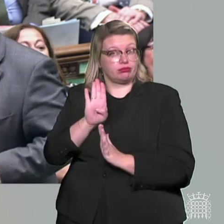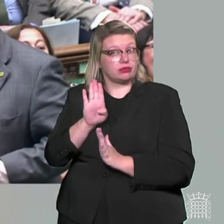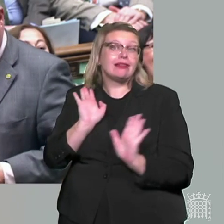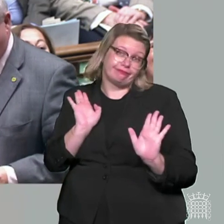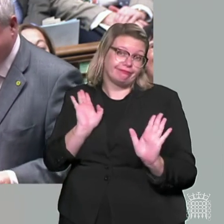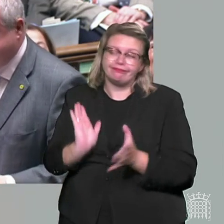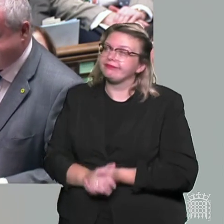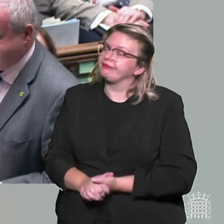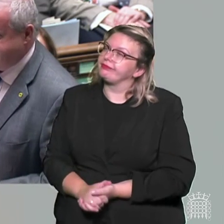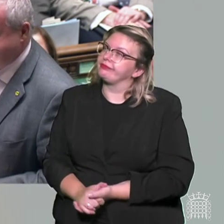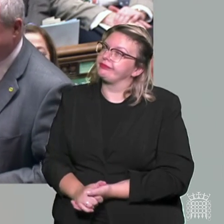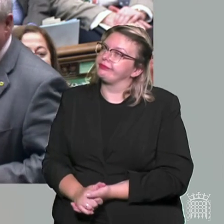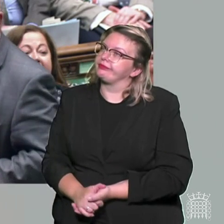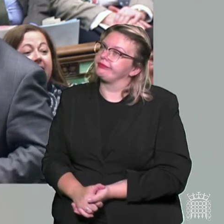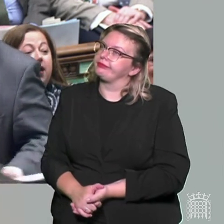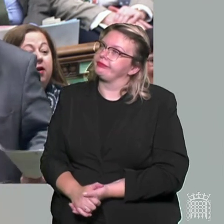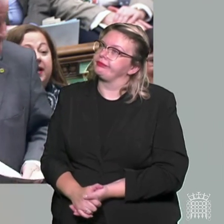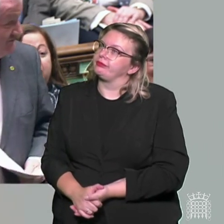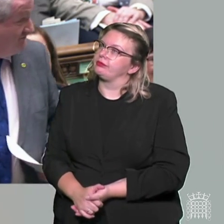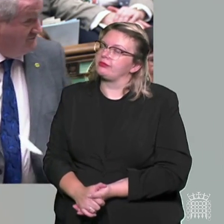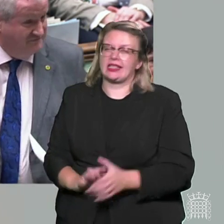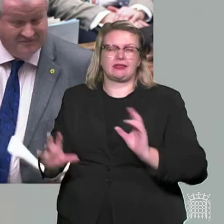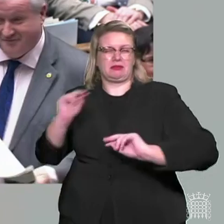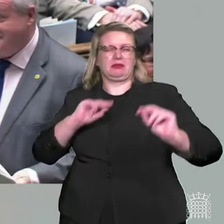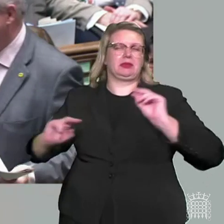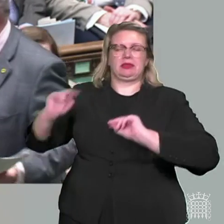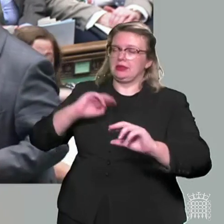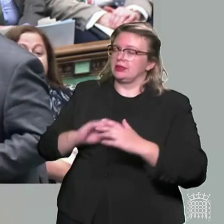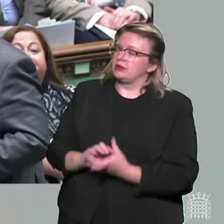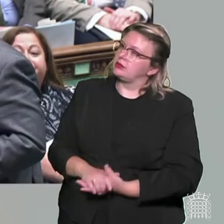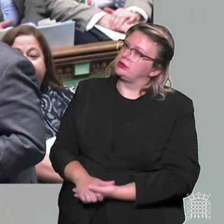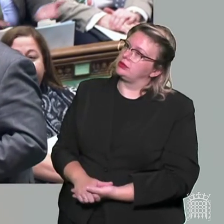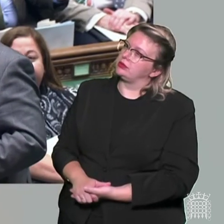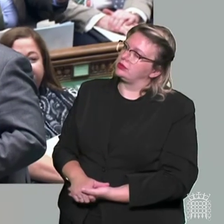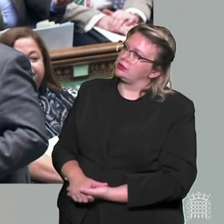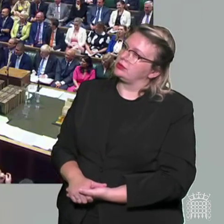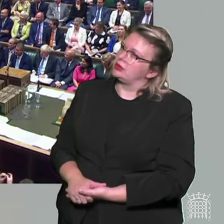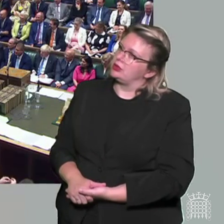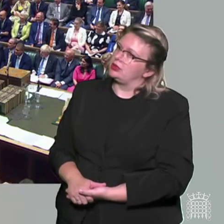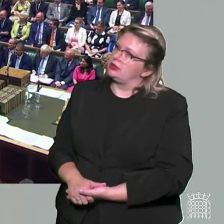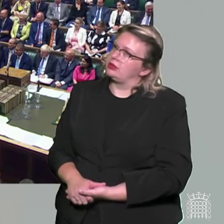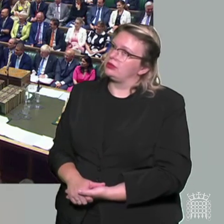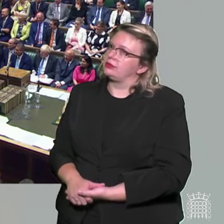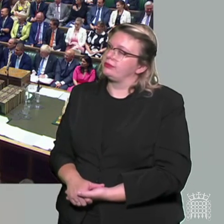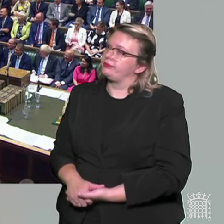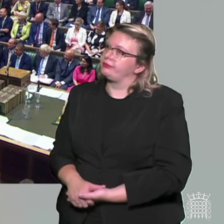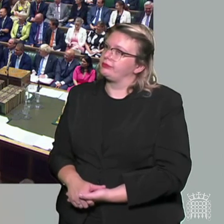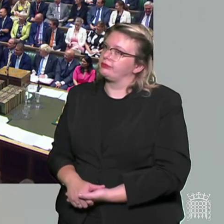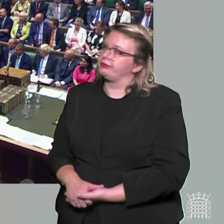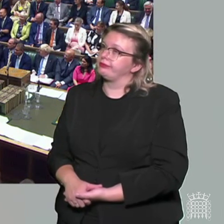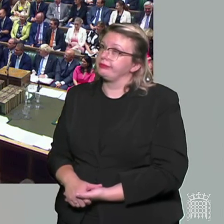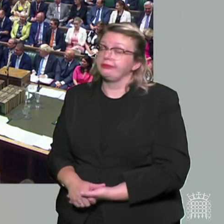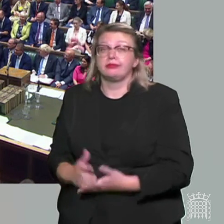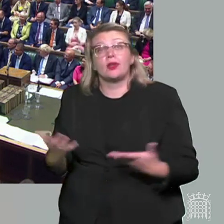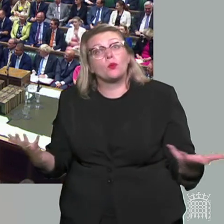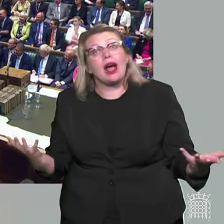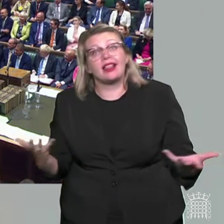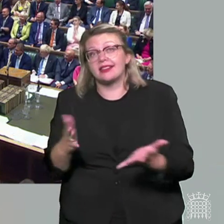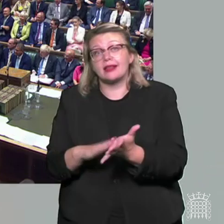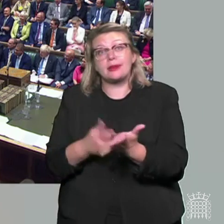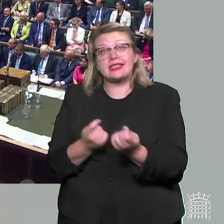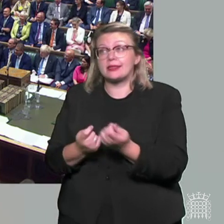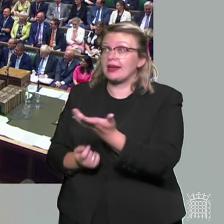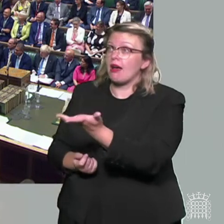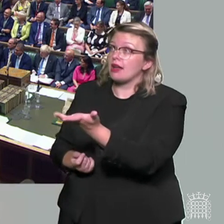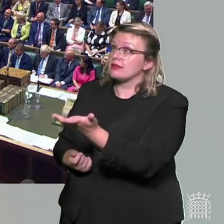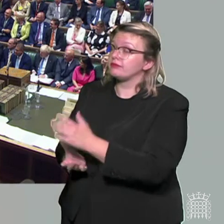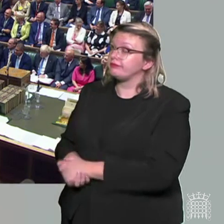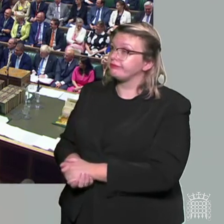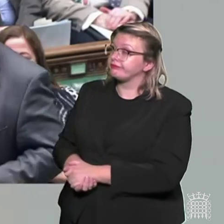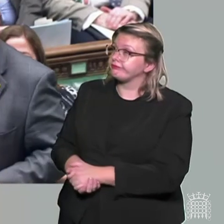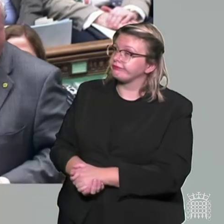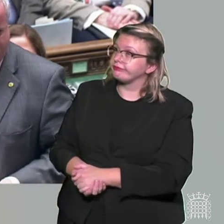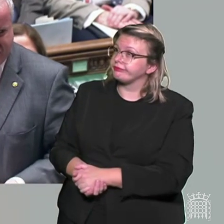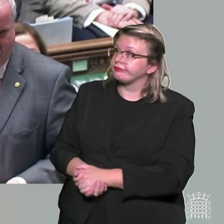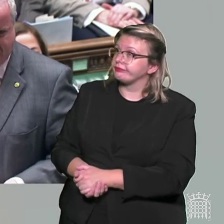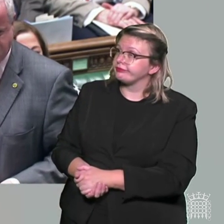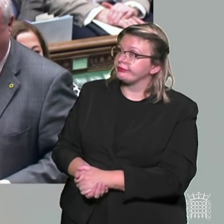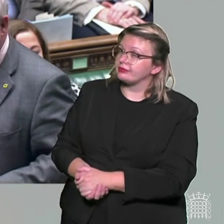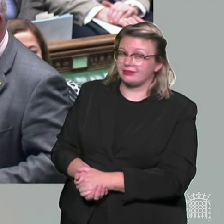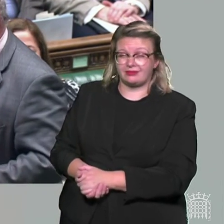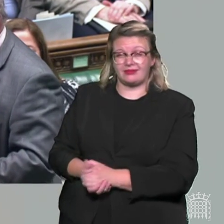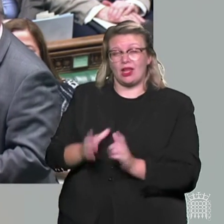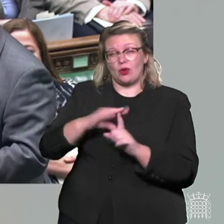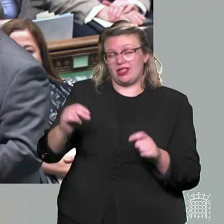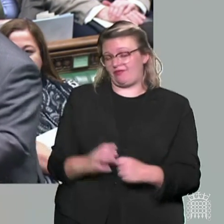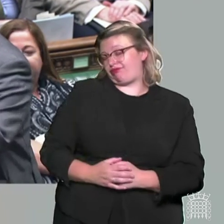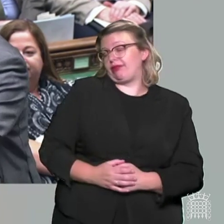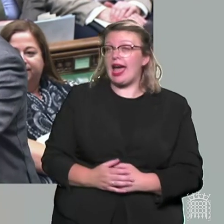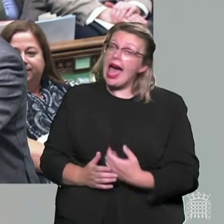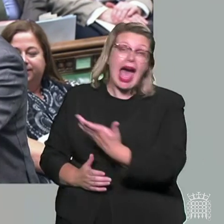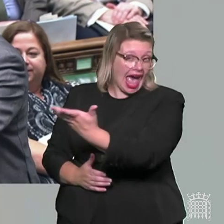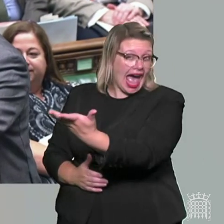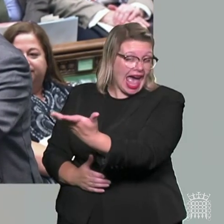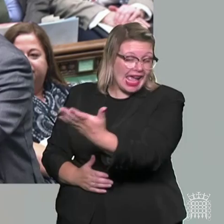That is a good look, to the people of Scotland—the disdain that the Tories show for our country.